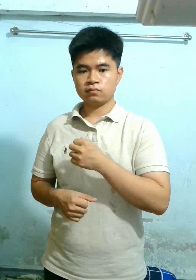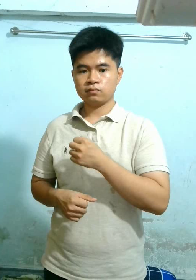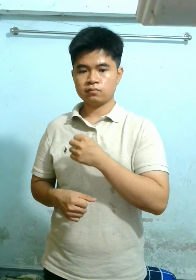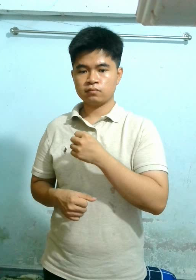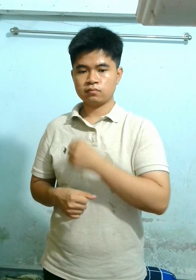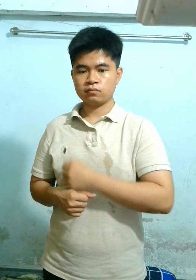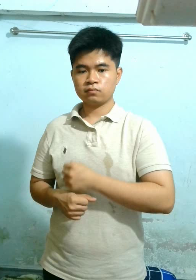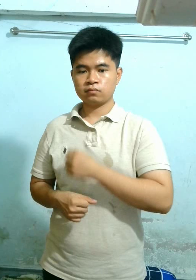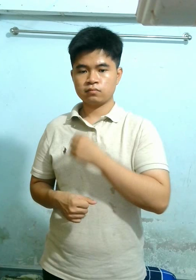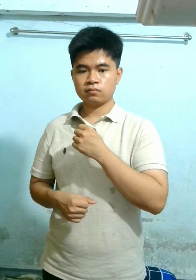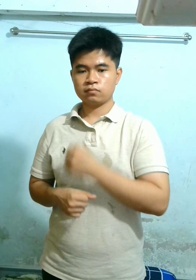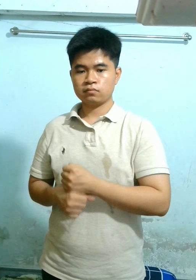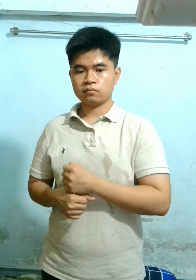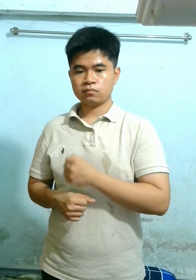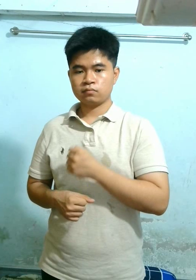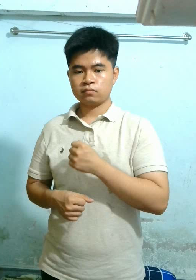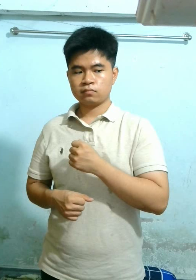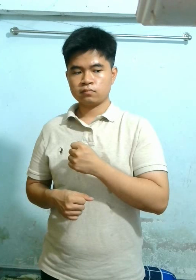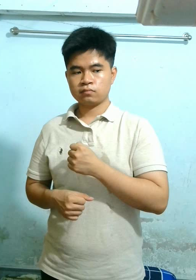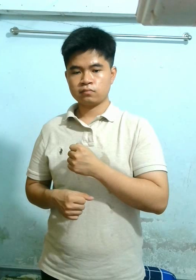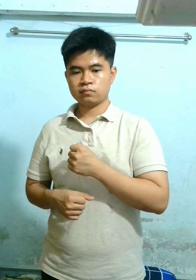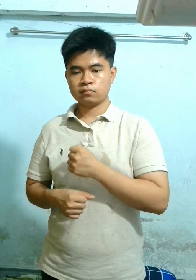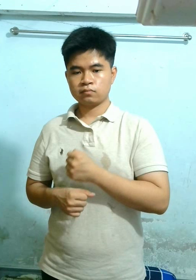cong viec